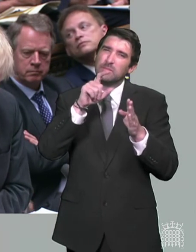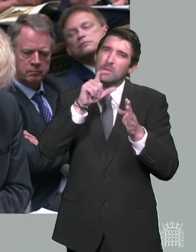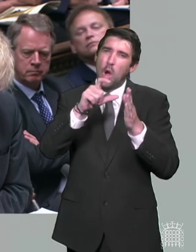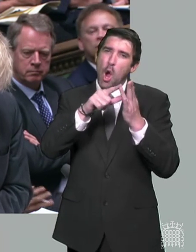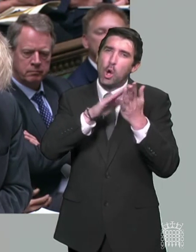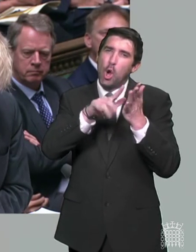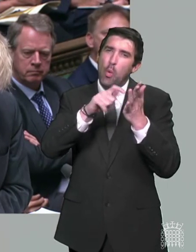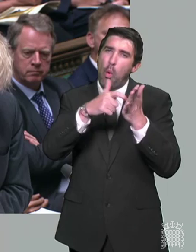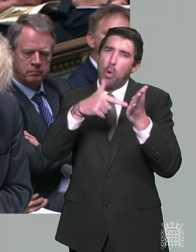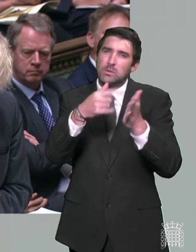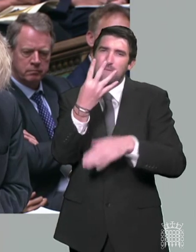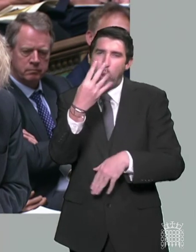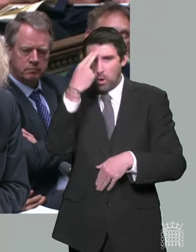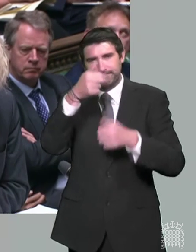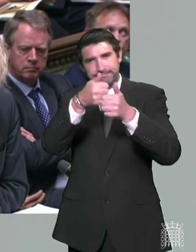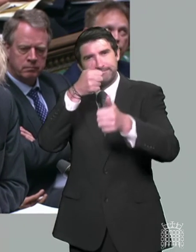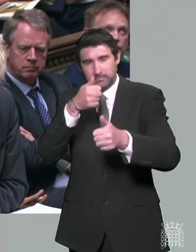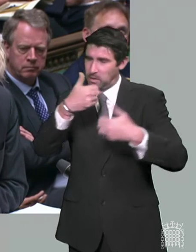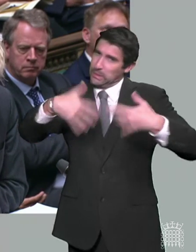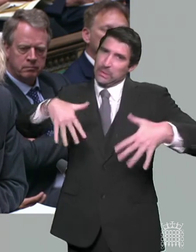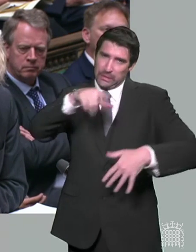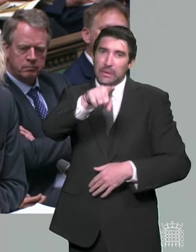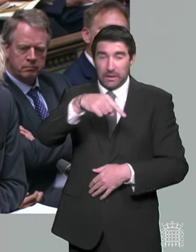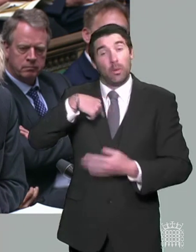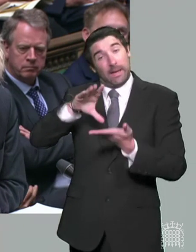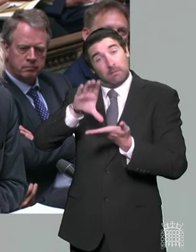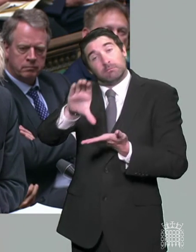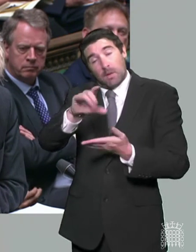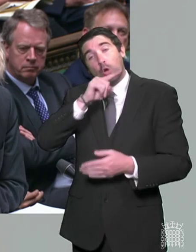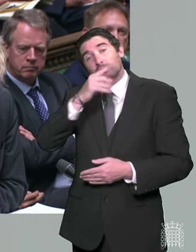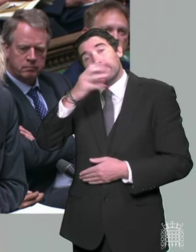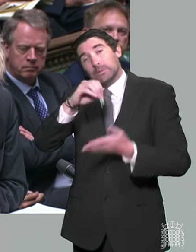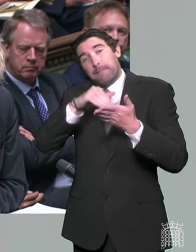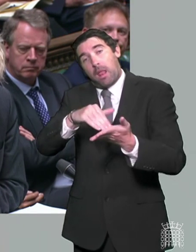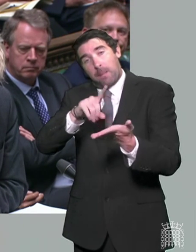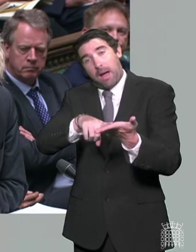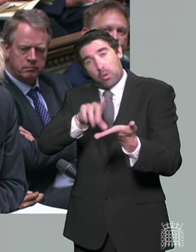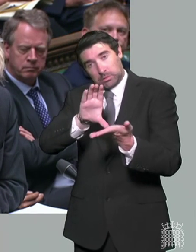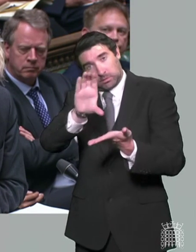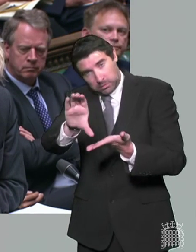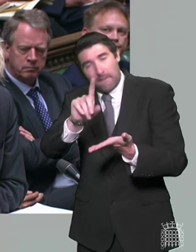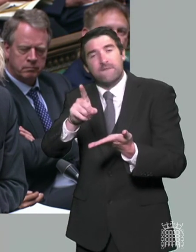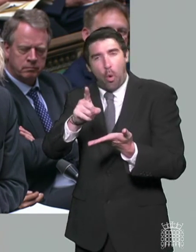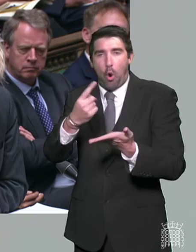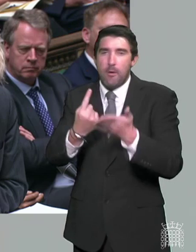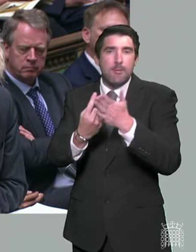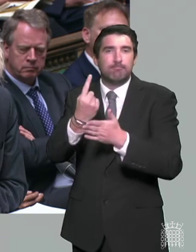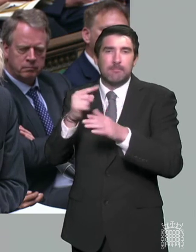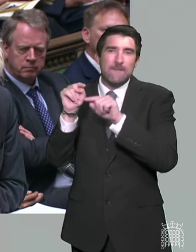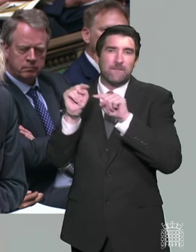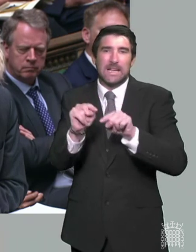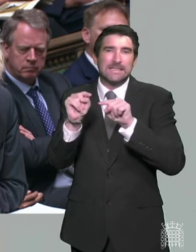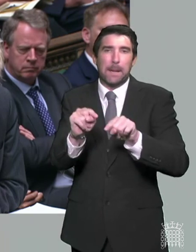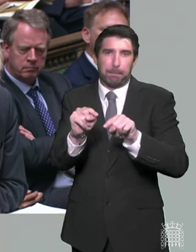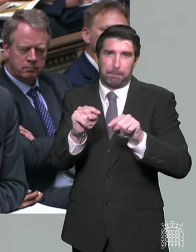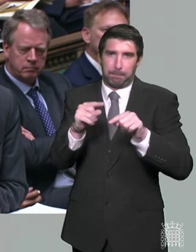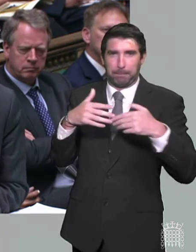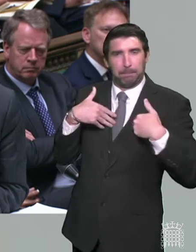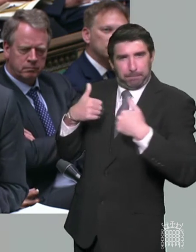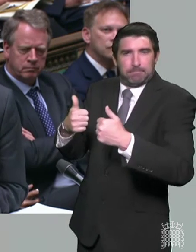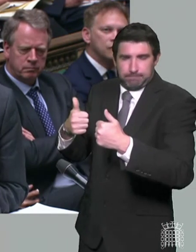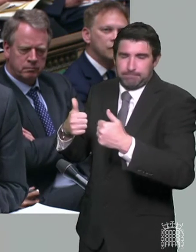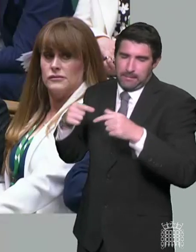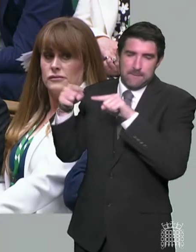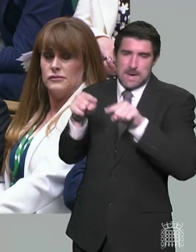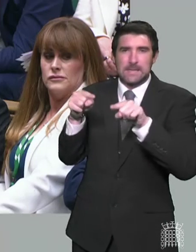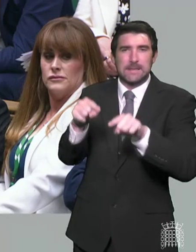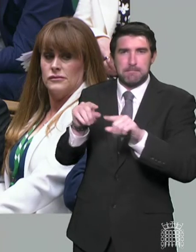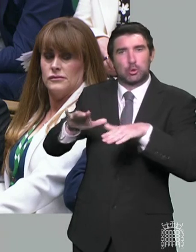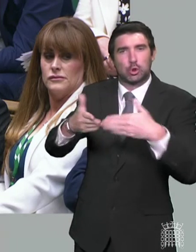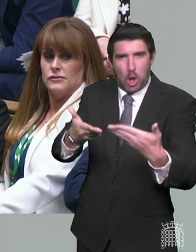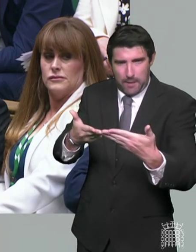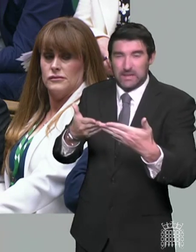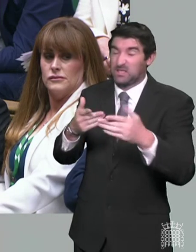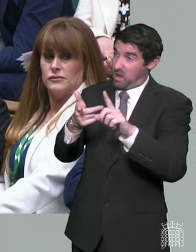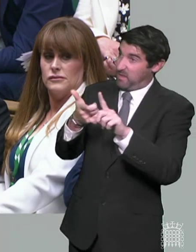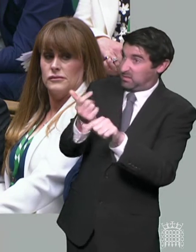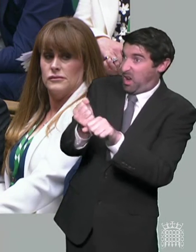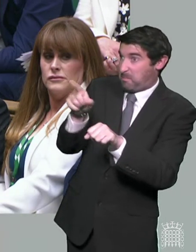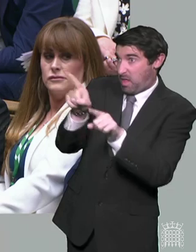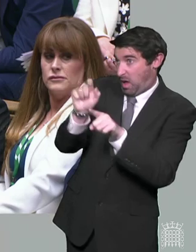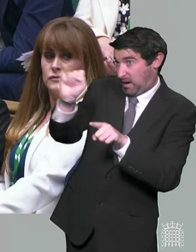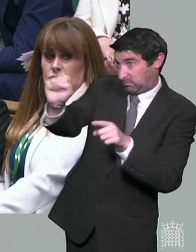The extra support that we are giving includes £140 million of funding for victims’ services and £47 million ring-fenced particularly for organisations such as Cohort 4.